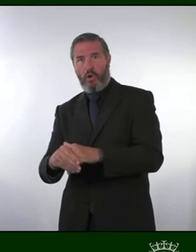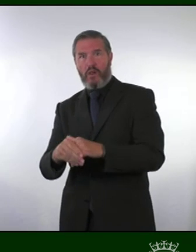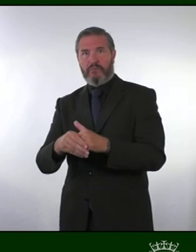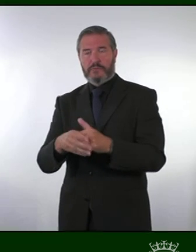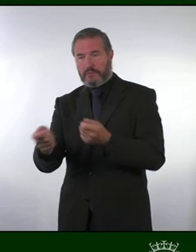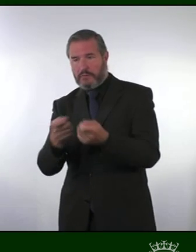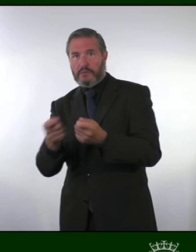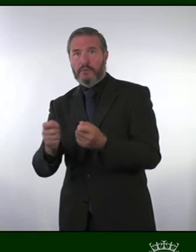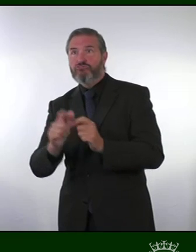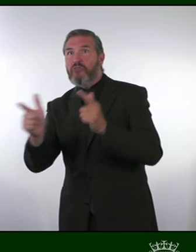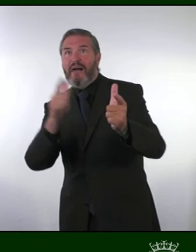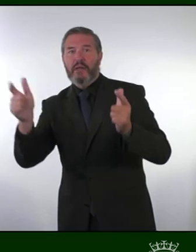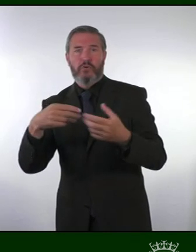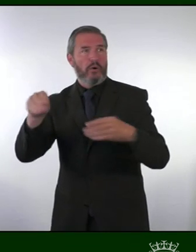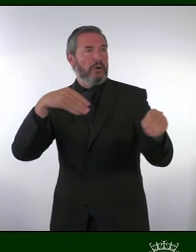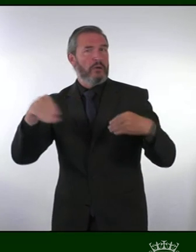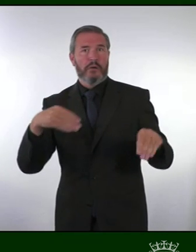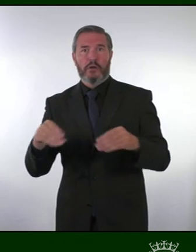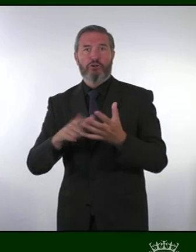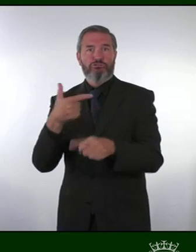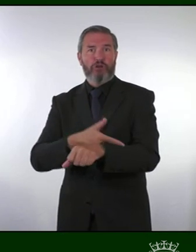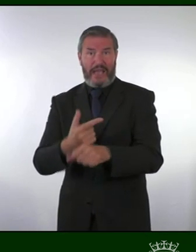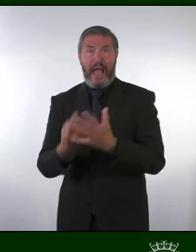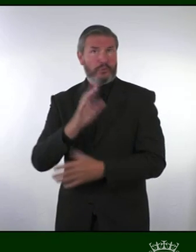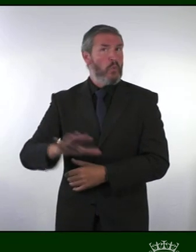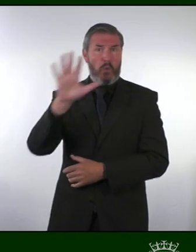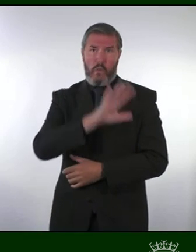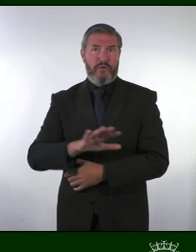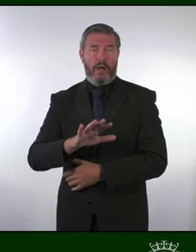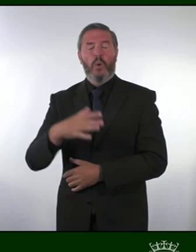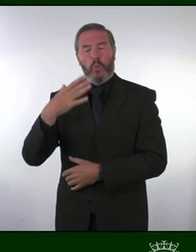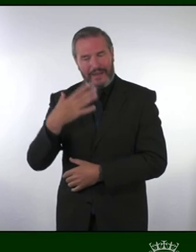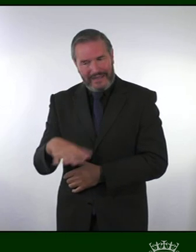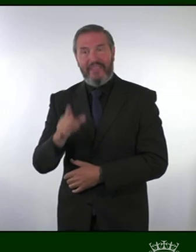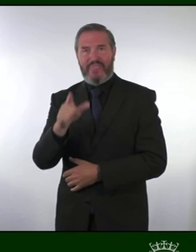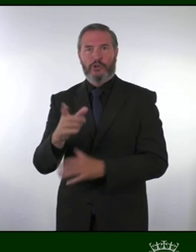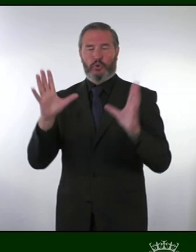County lines operations have spread across our country, and we must roll them up.